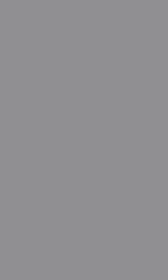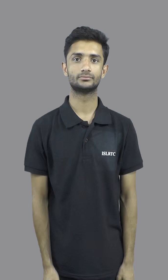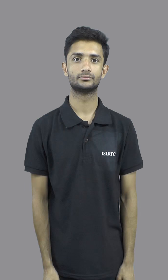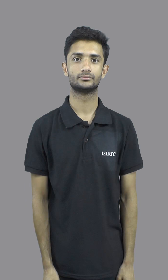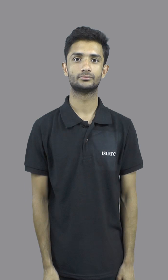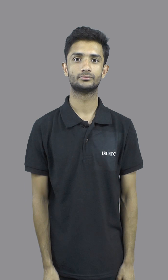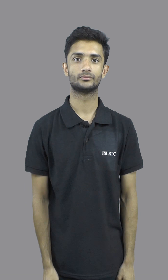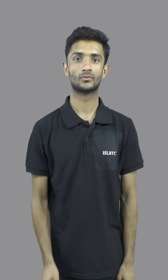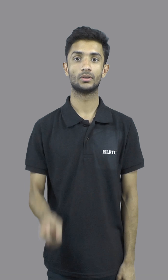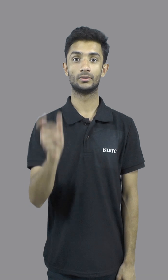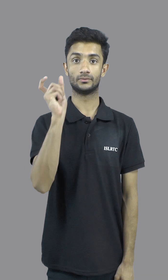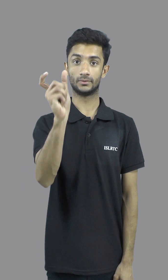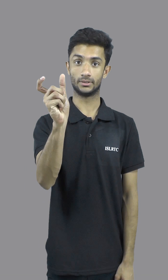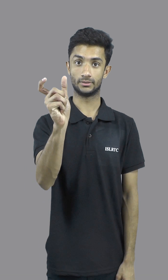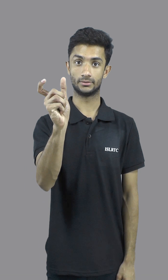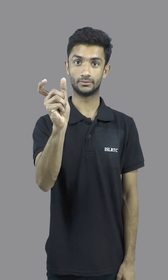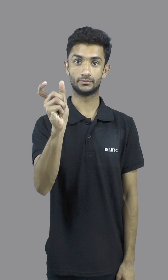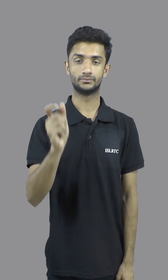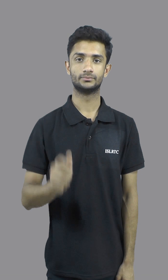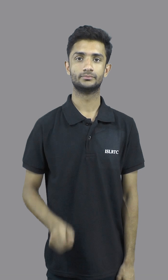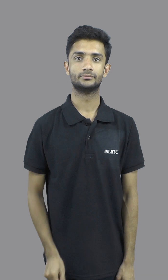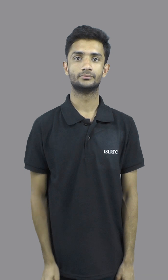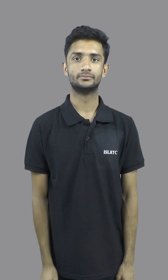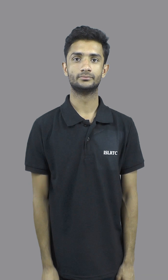Word